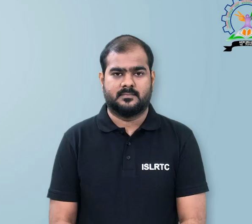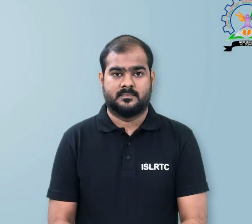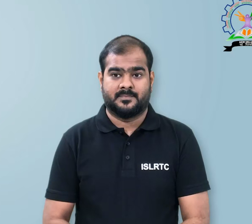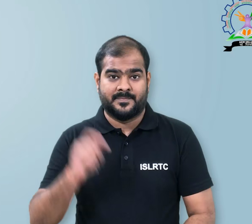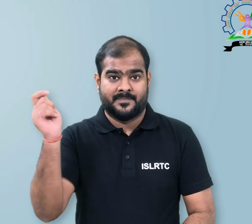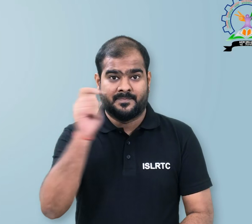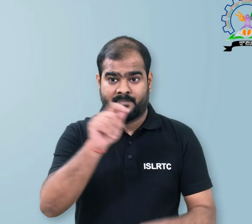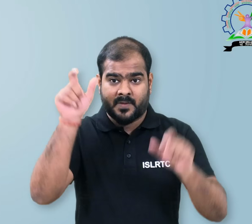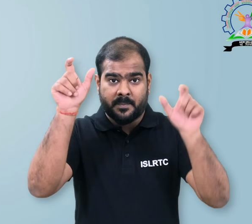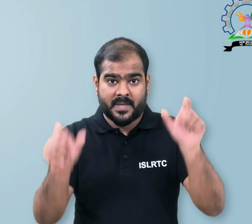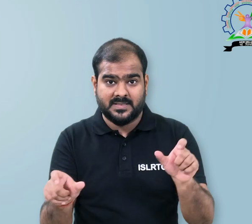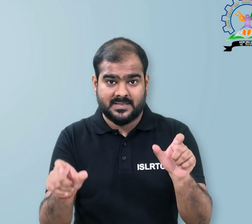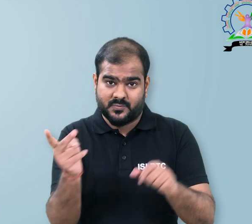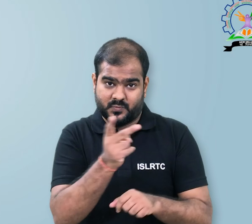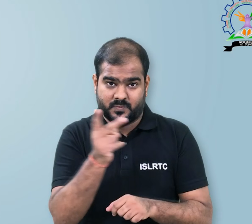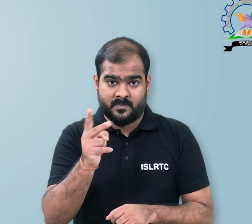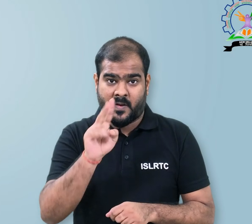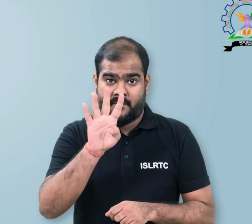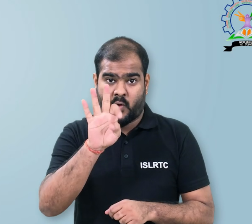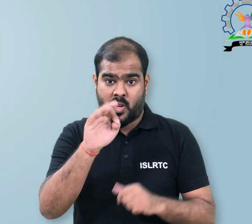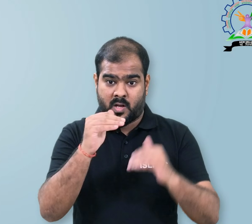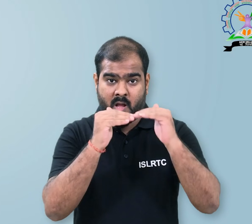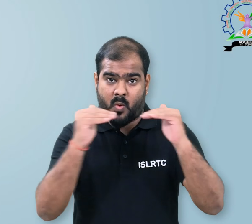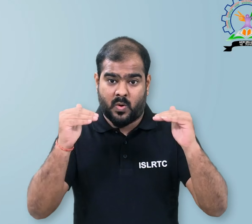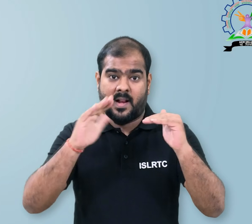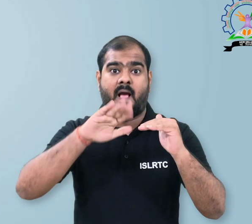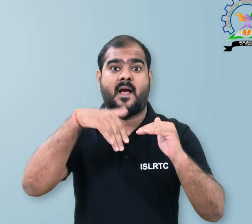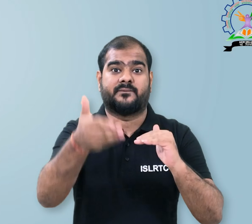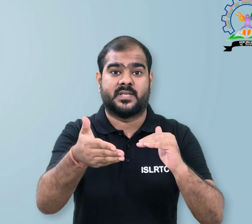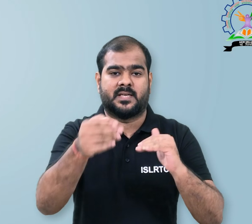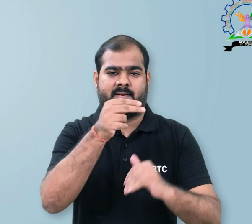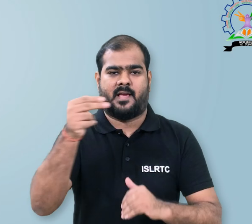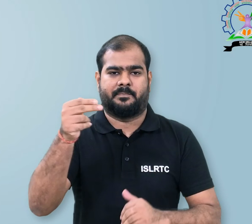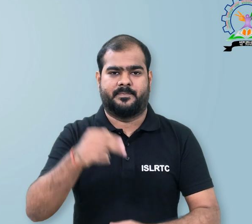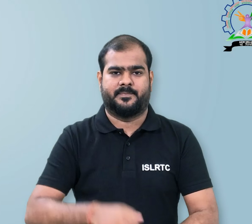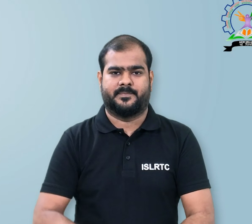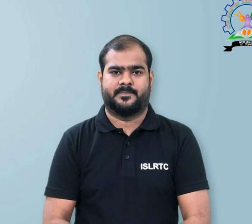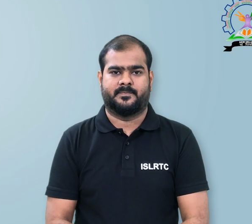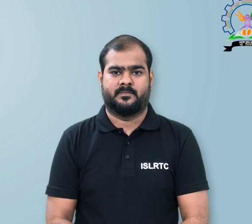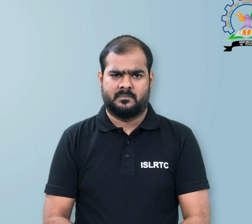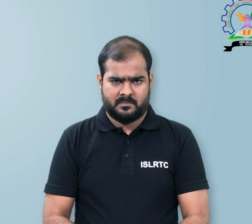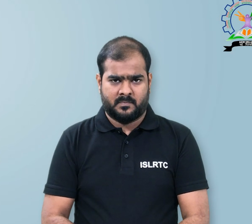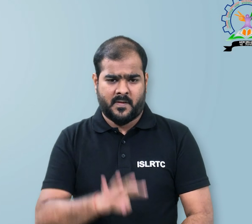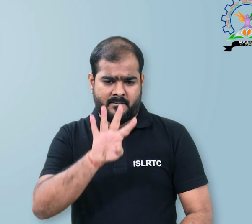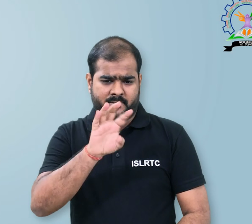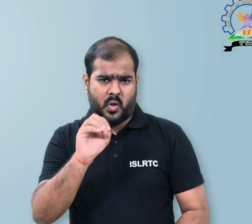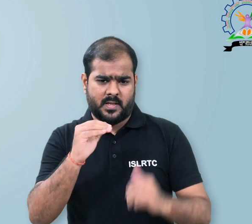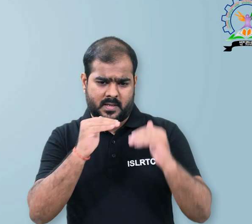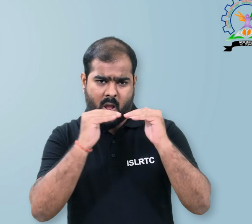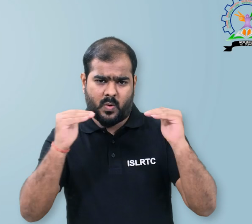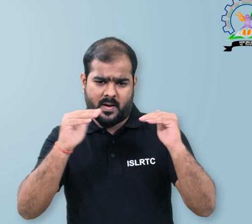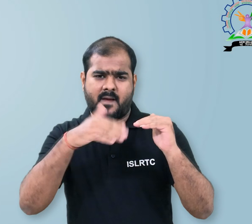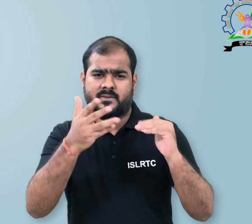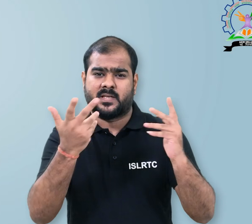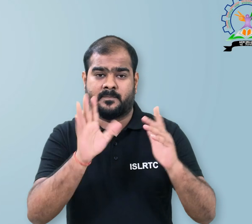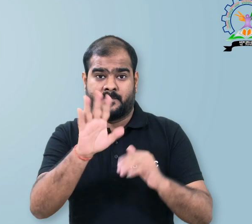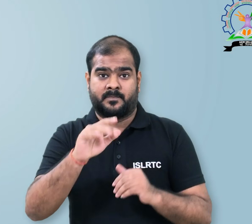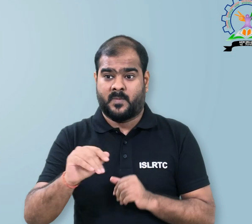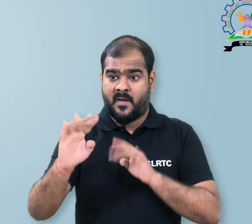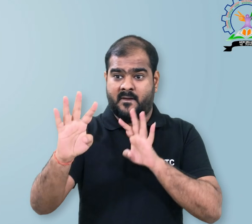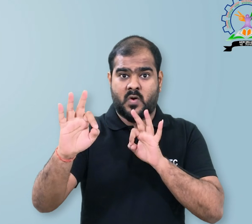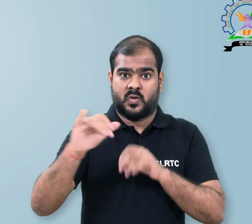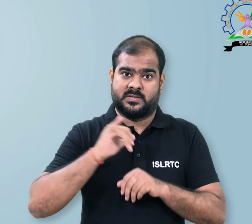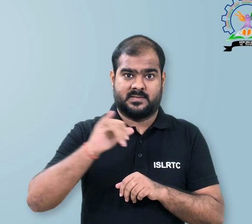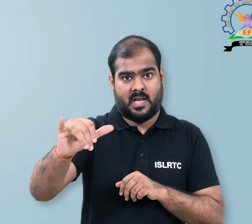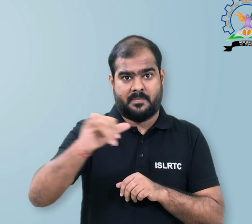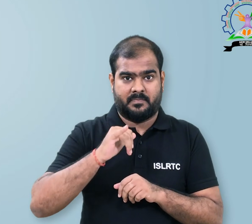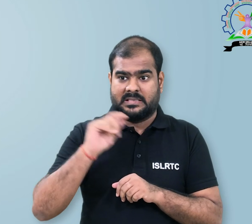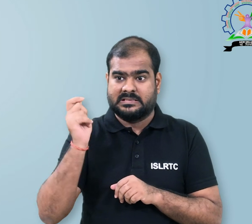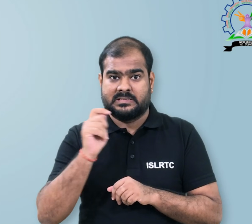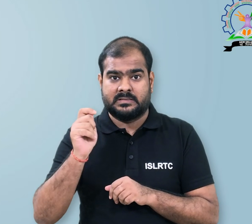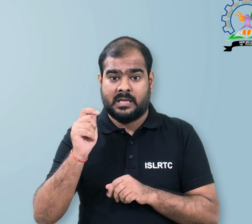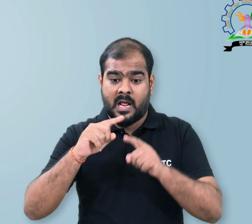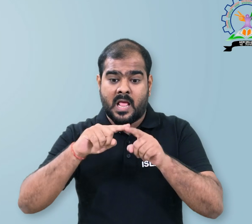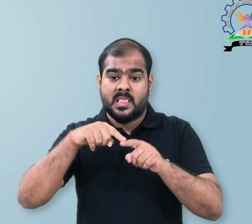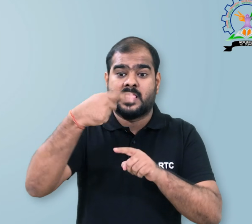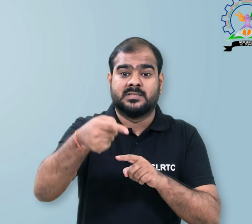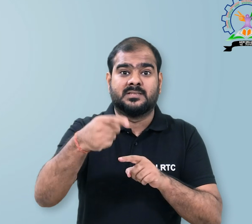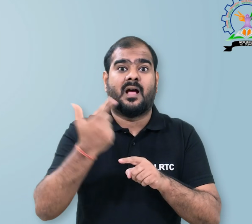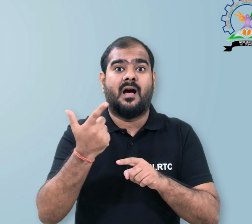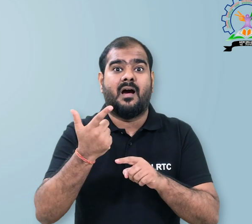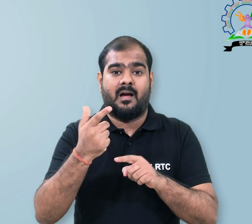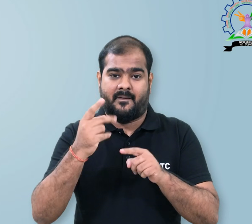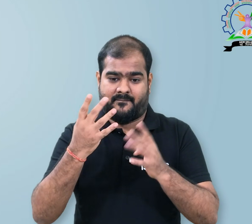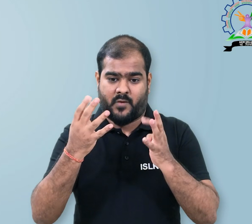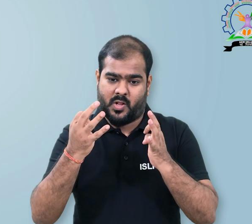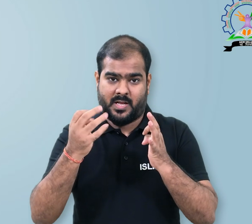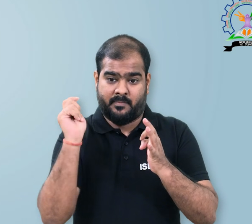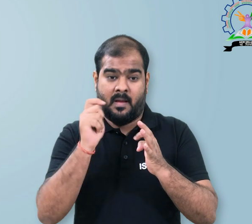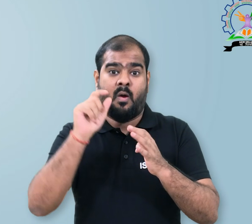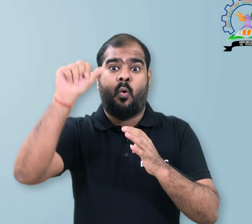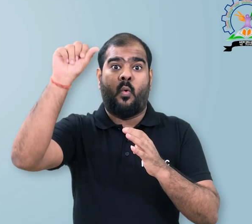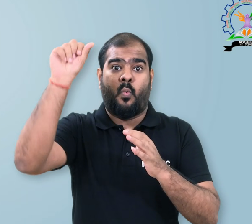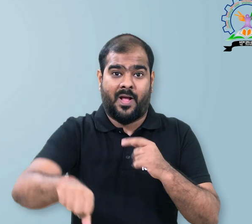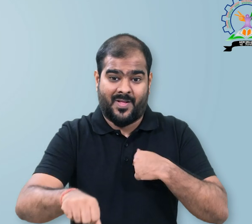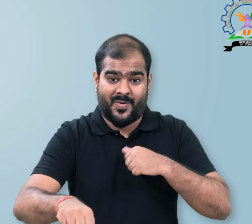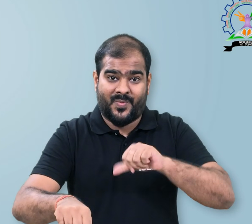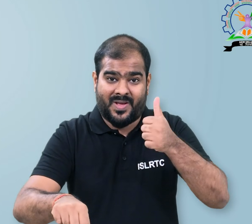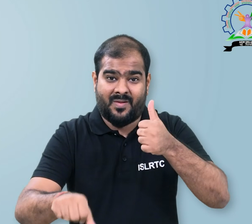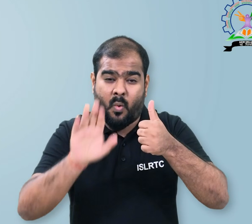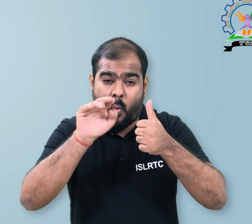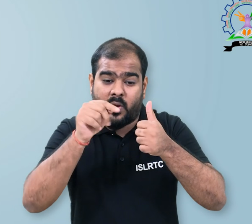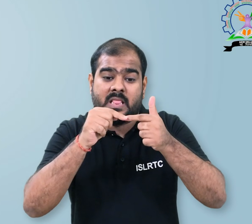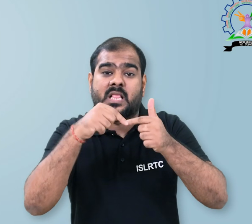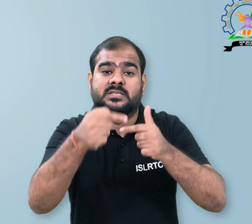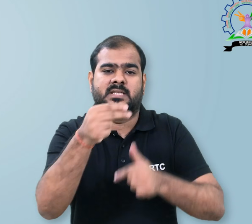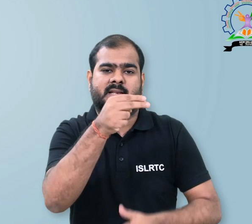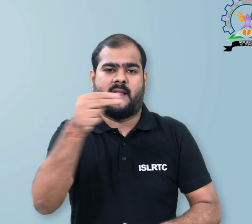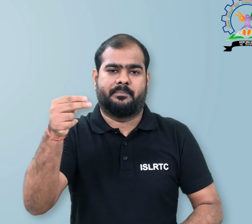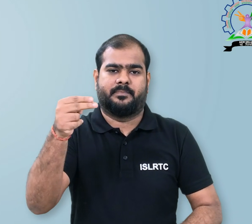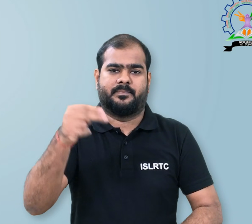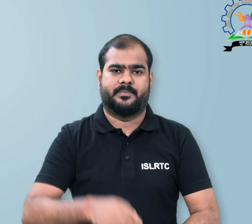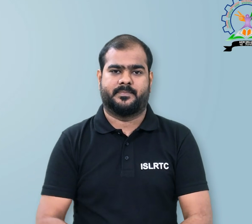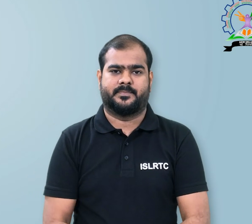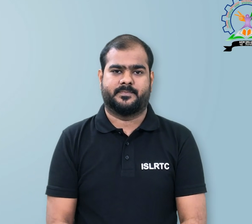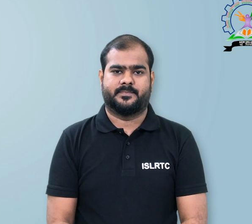Advantage Advantage: The point won immediately after deuce, putting the player one point away from winning the game.